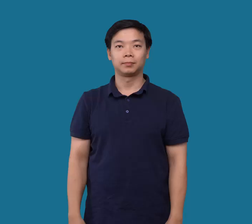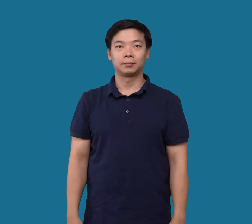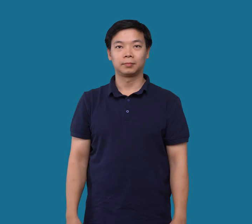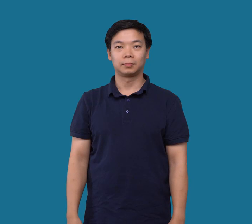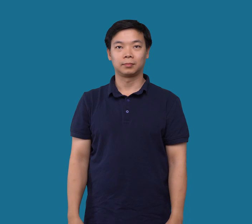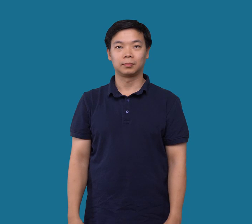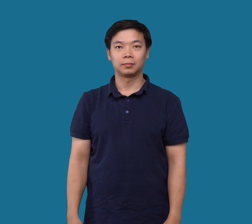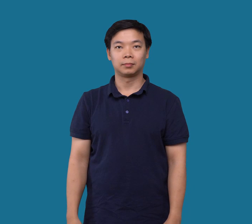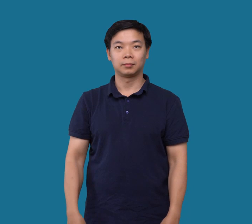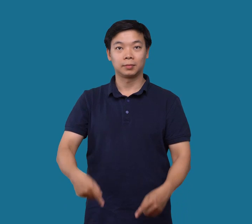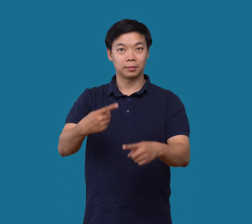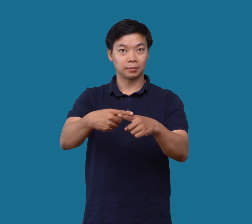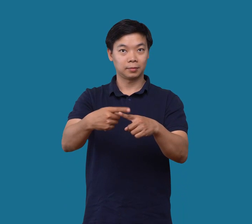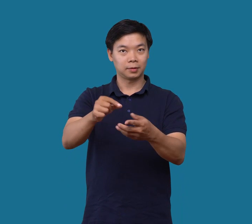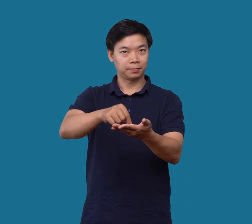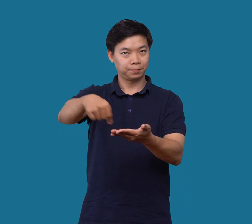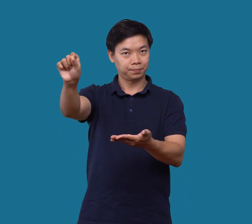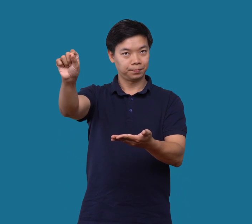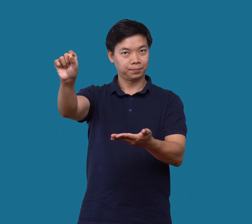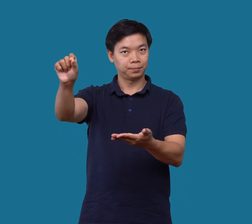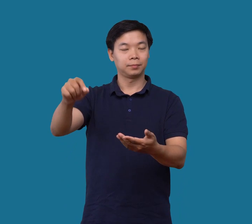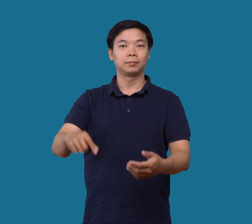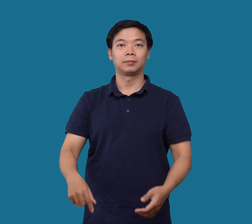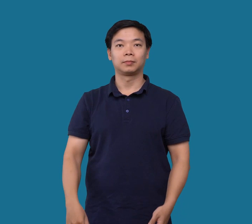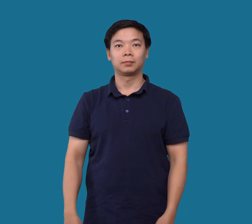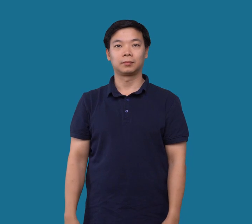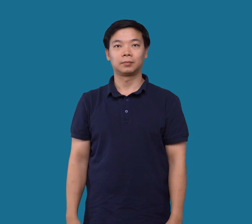kí tên